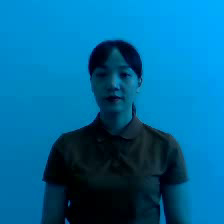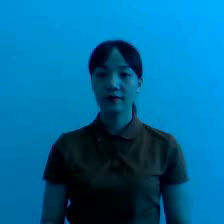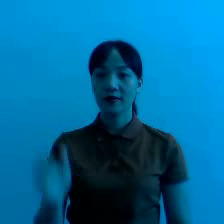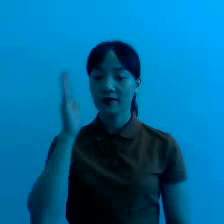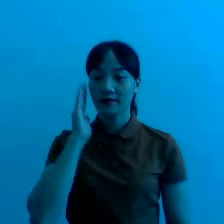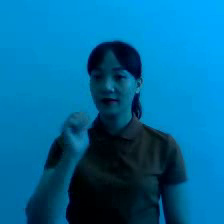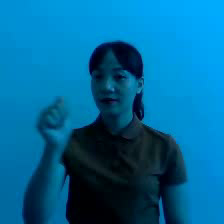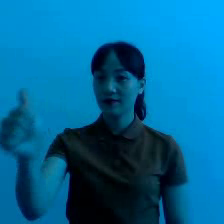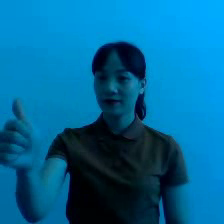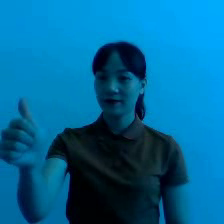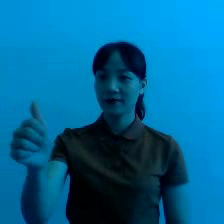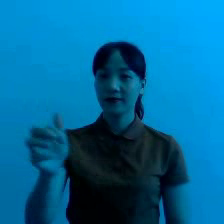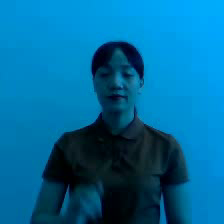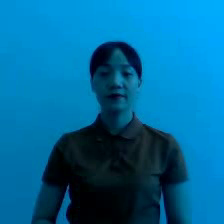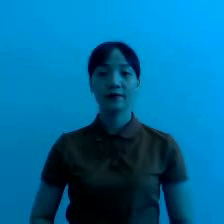Đẹp